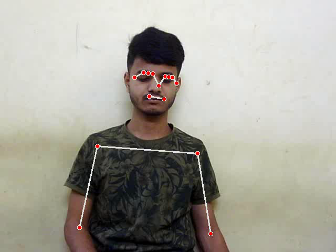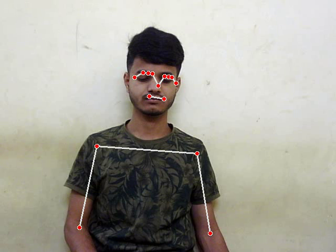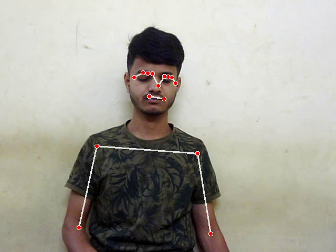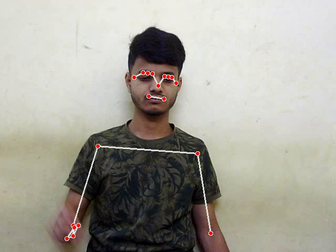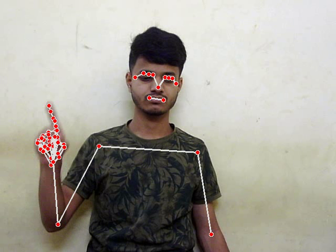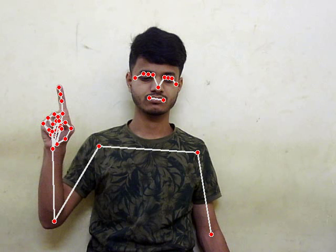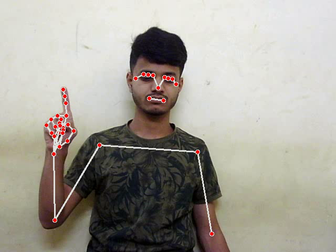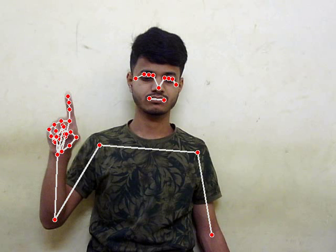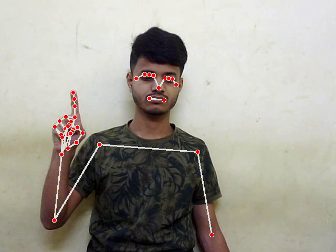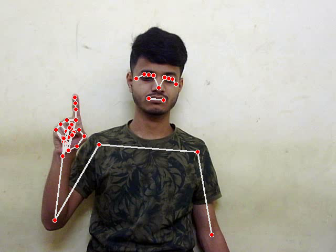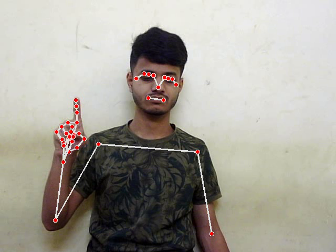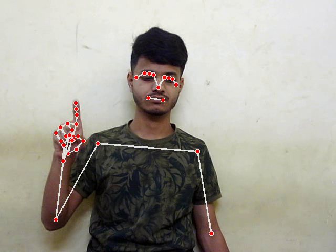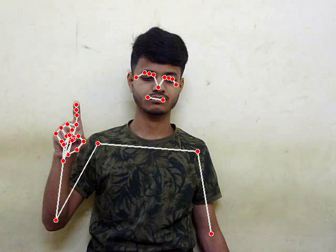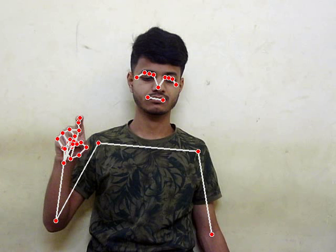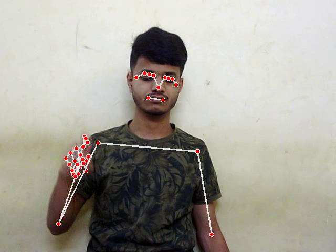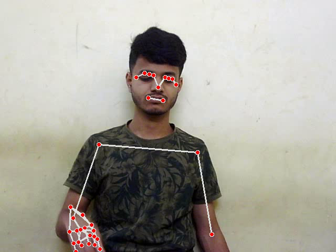need